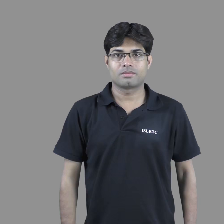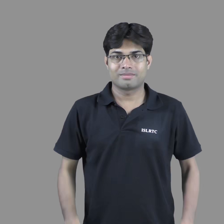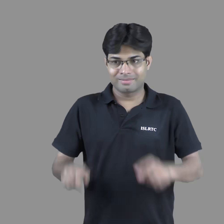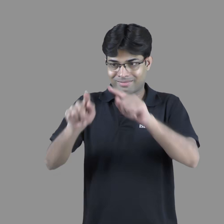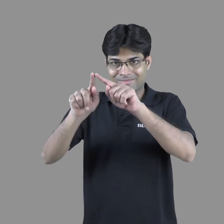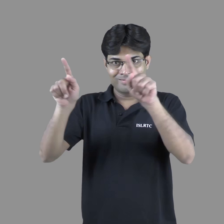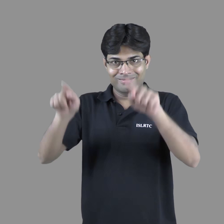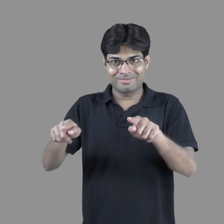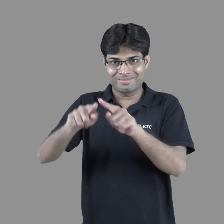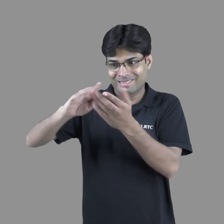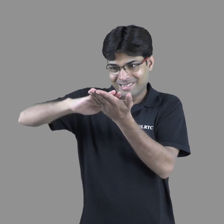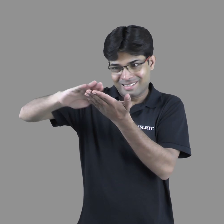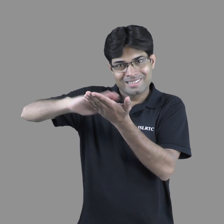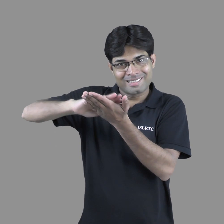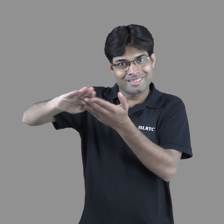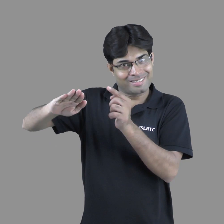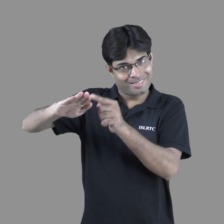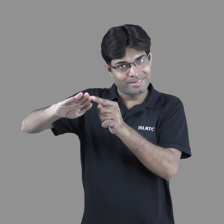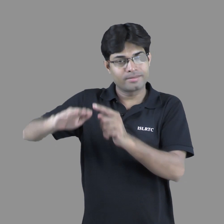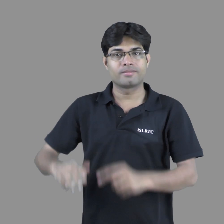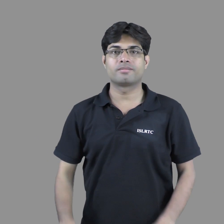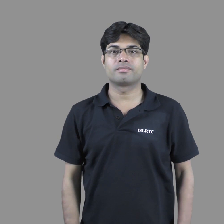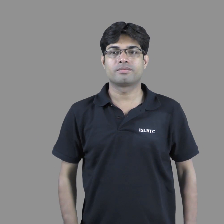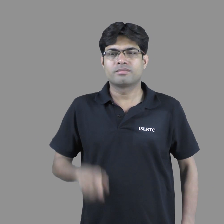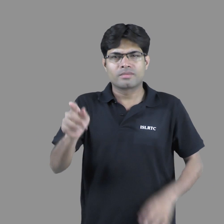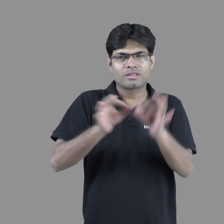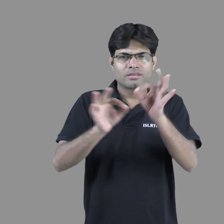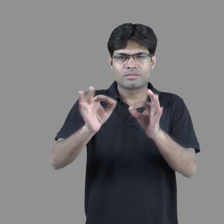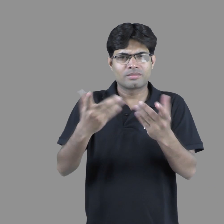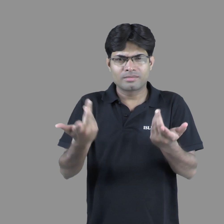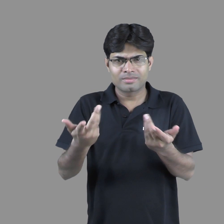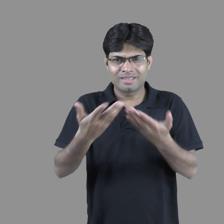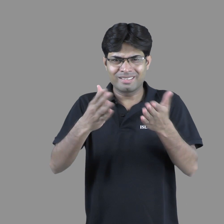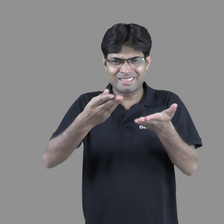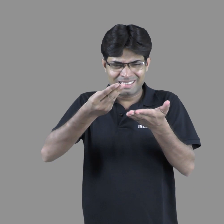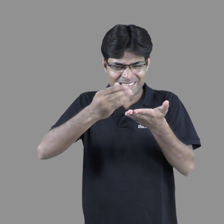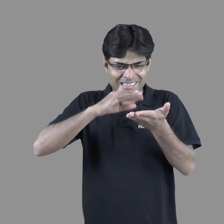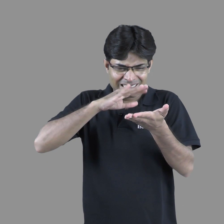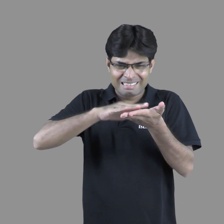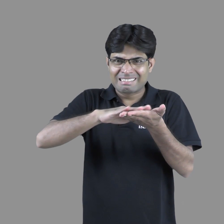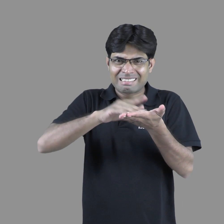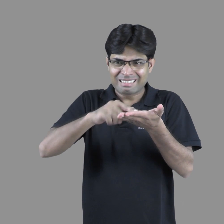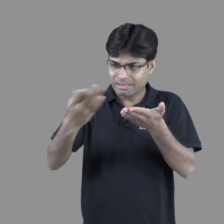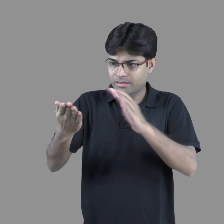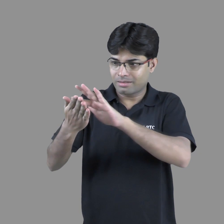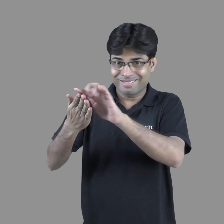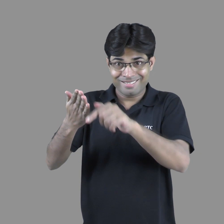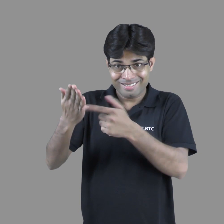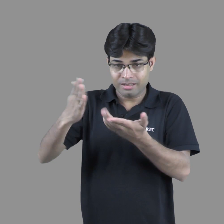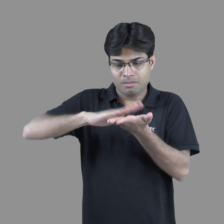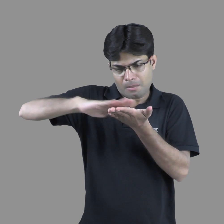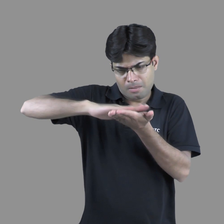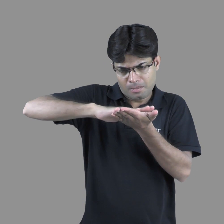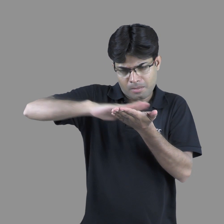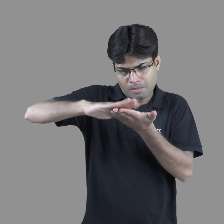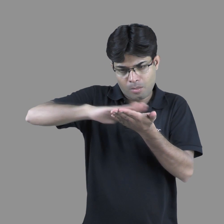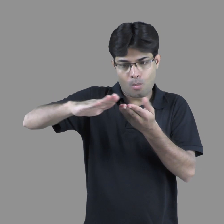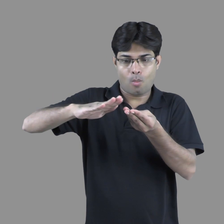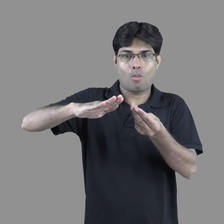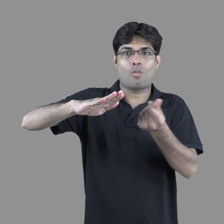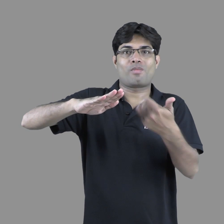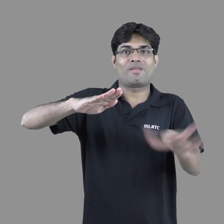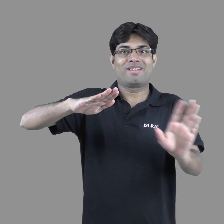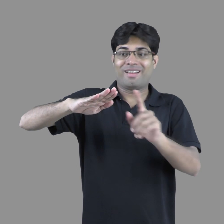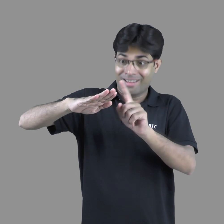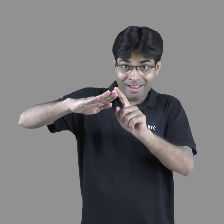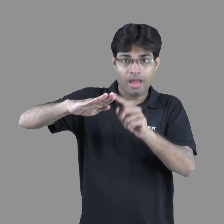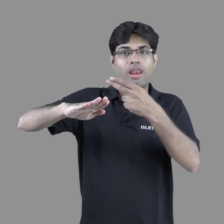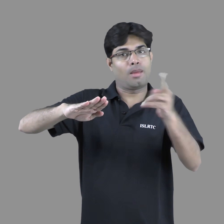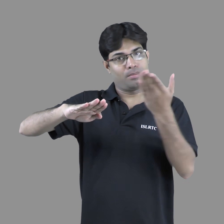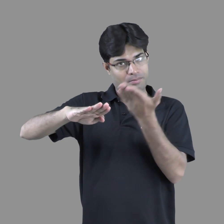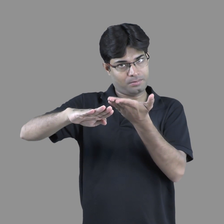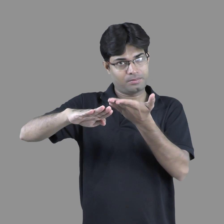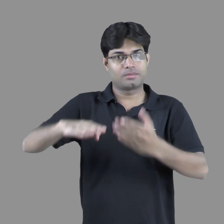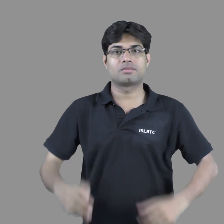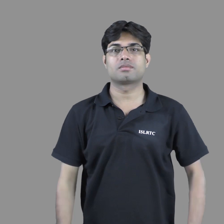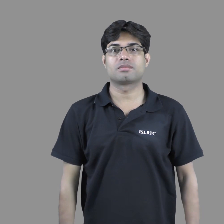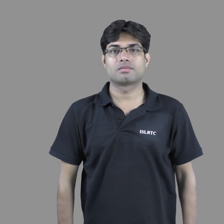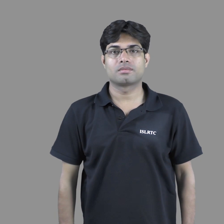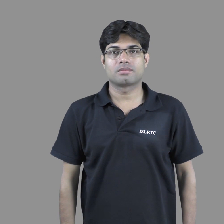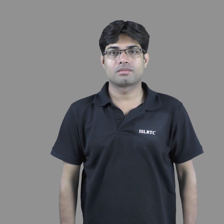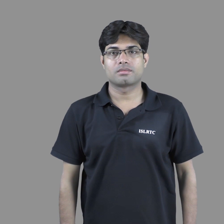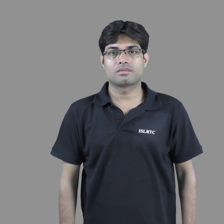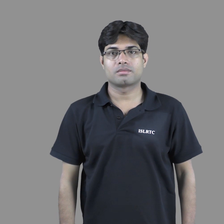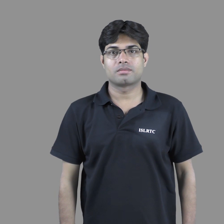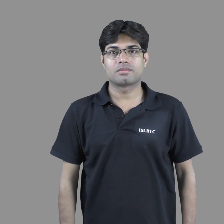Abrasive